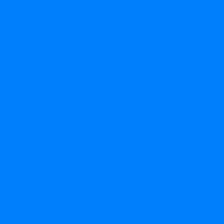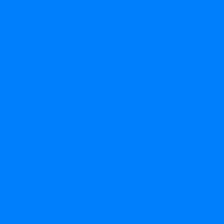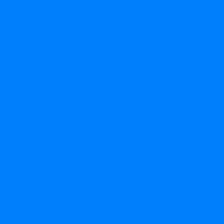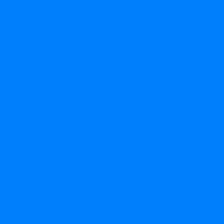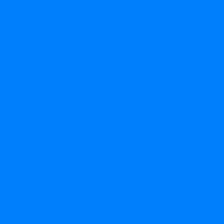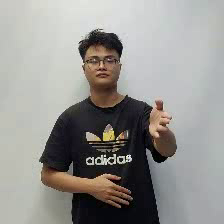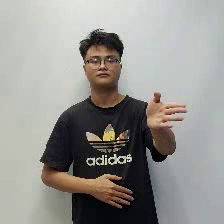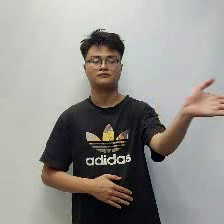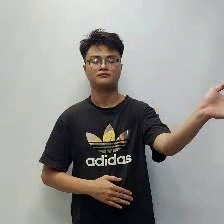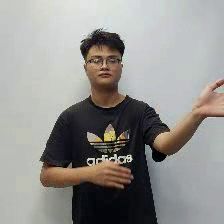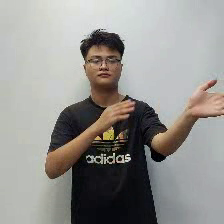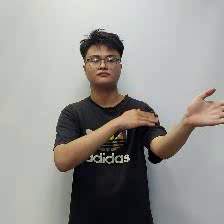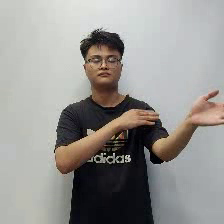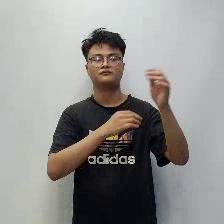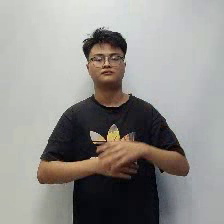Rẽ trái